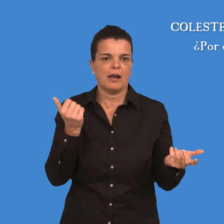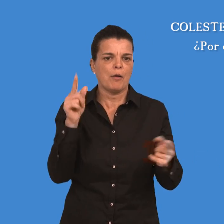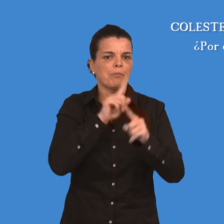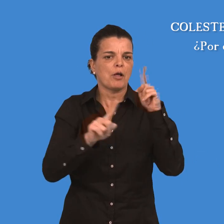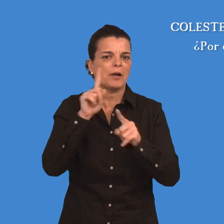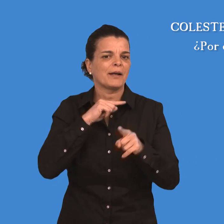problema